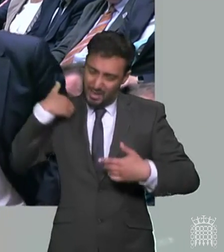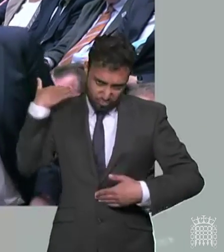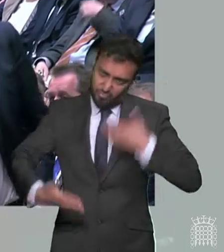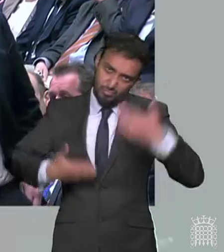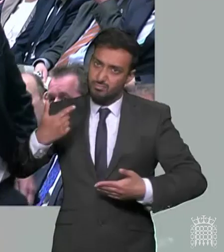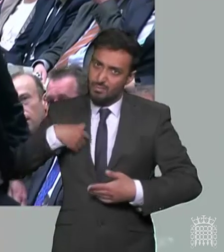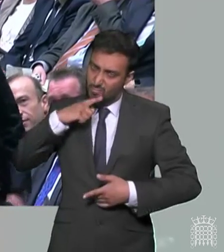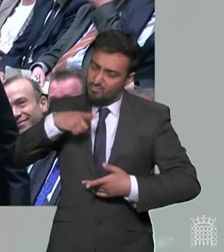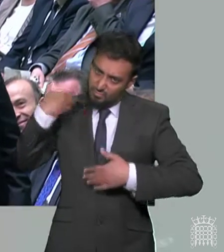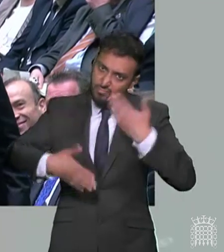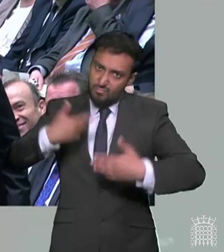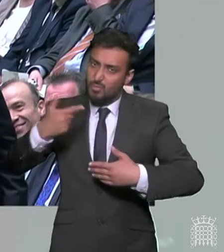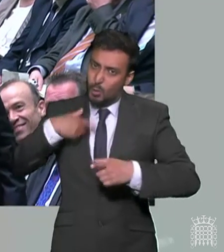We deliver; they dither.